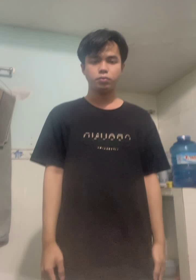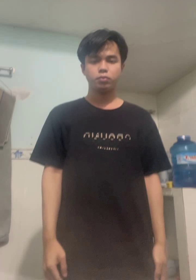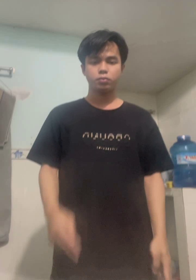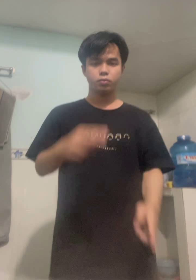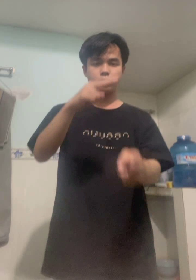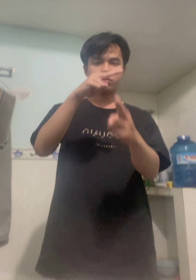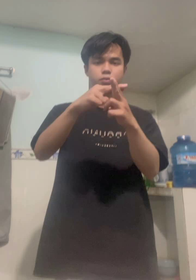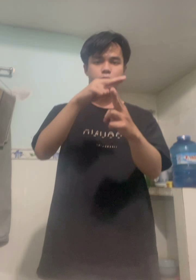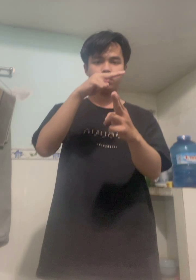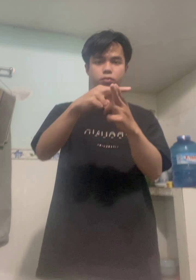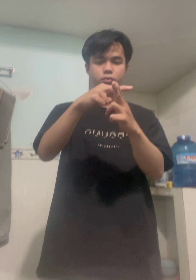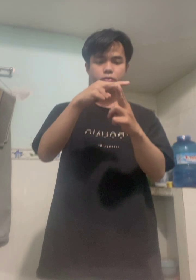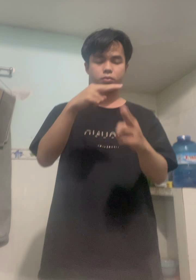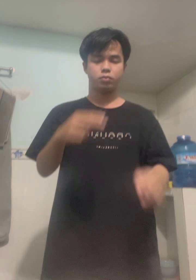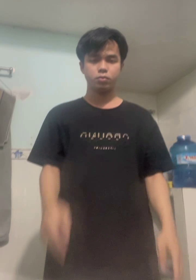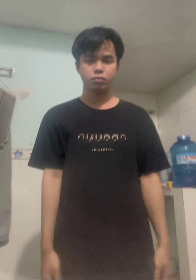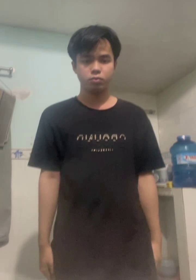yeu cau